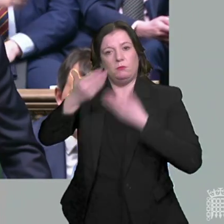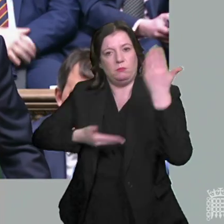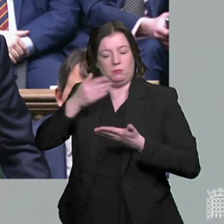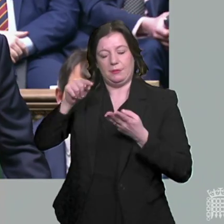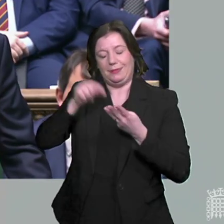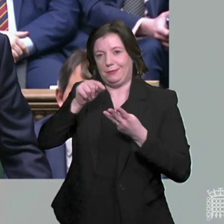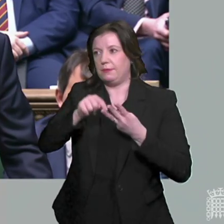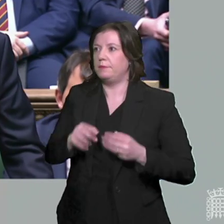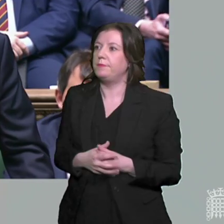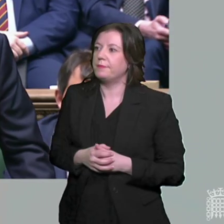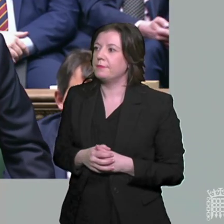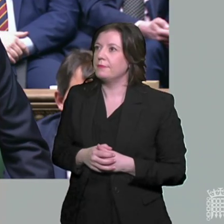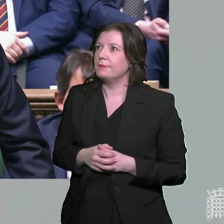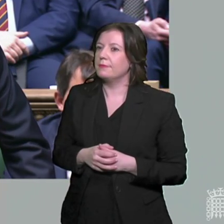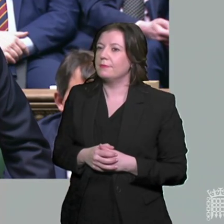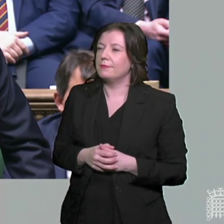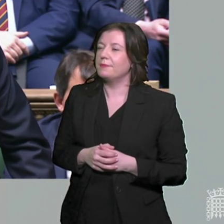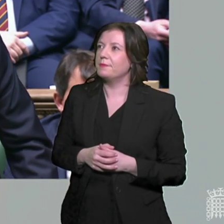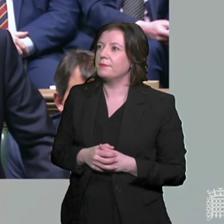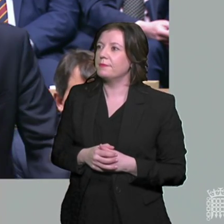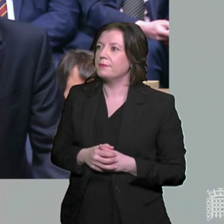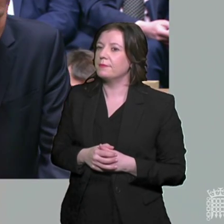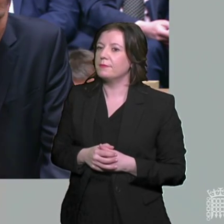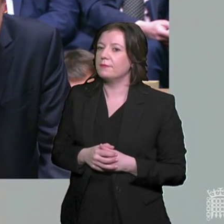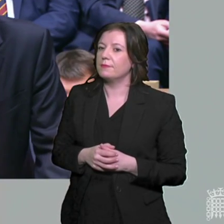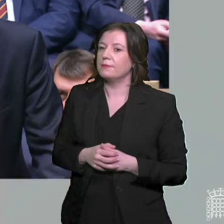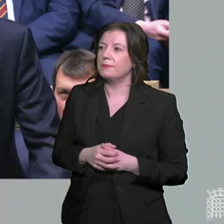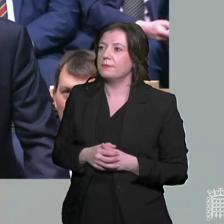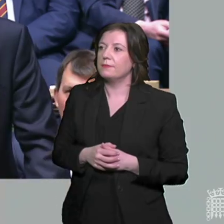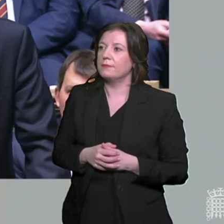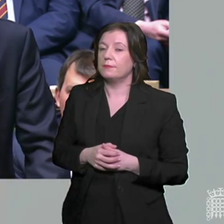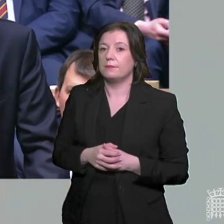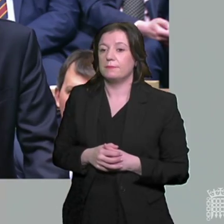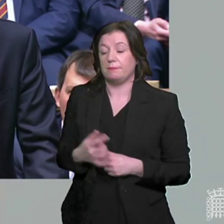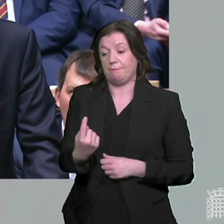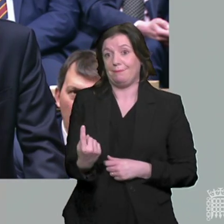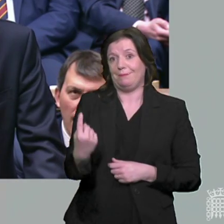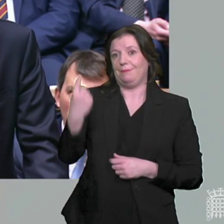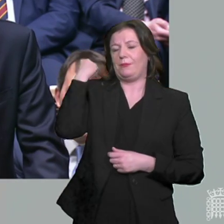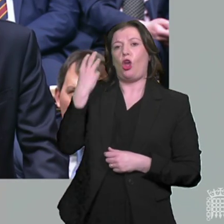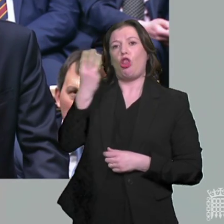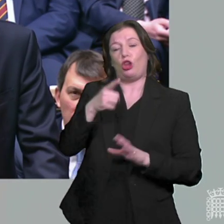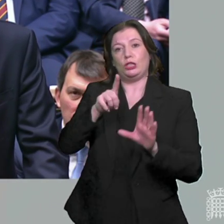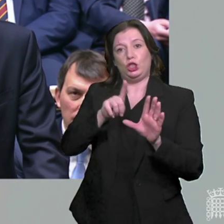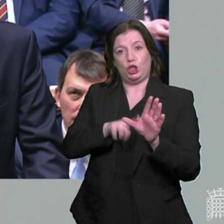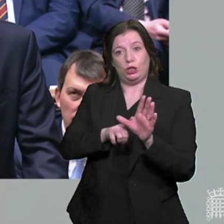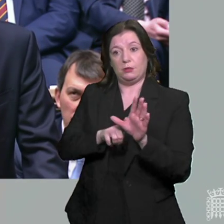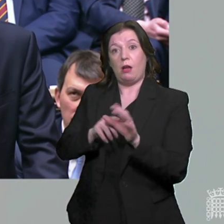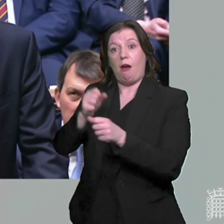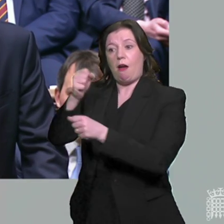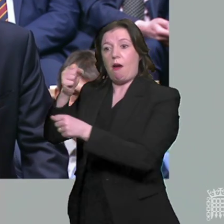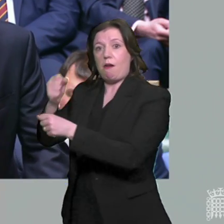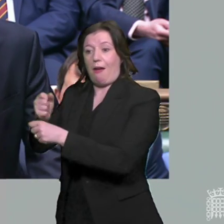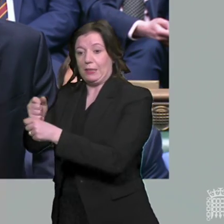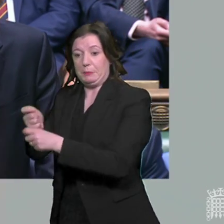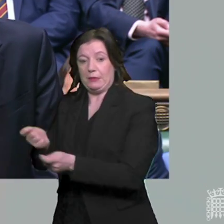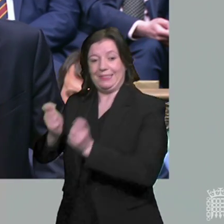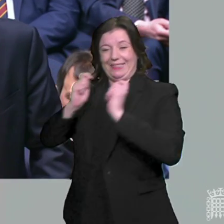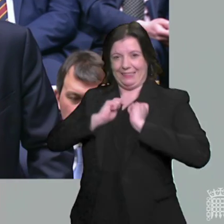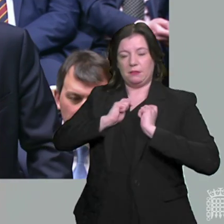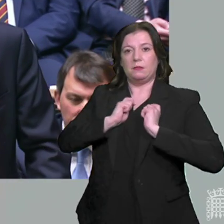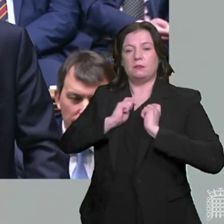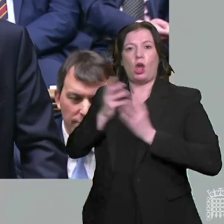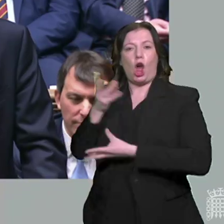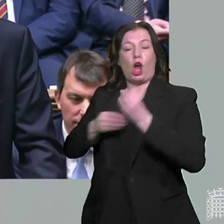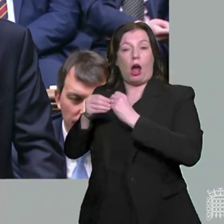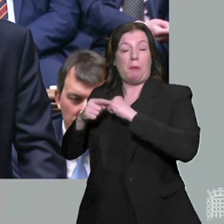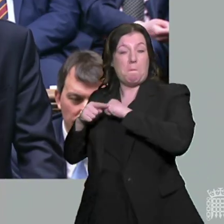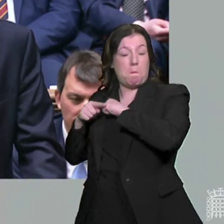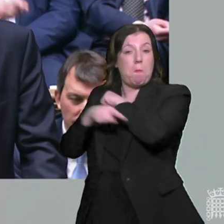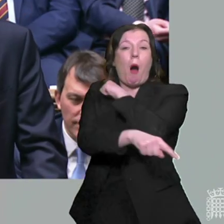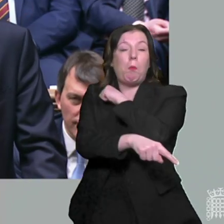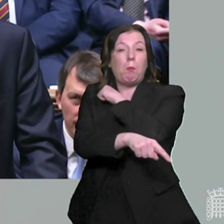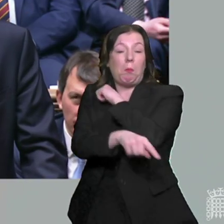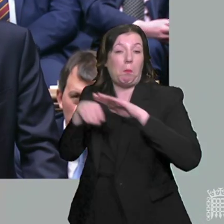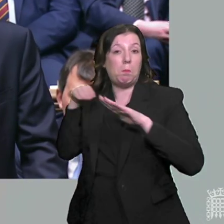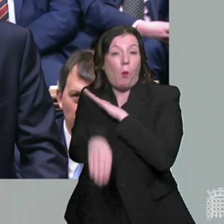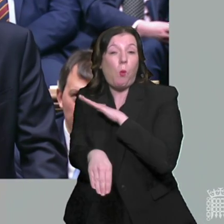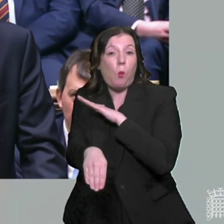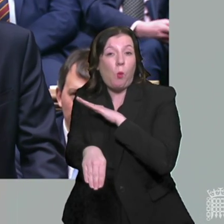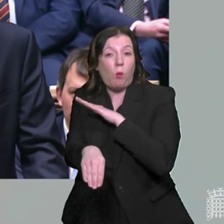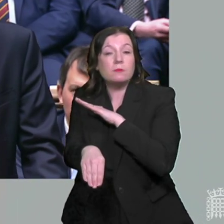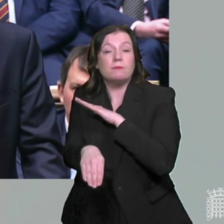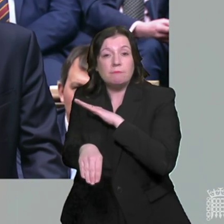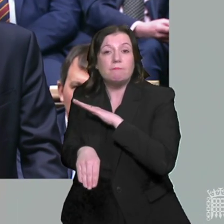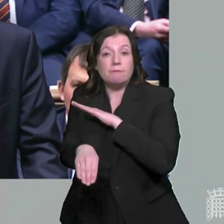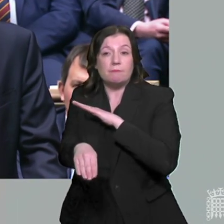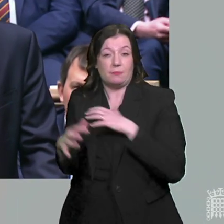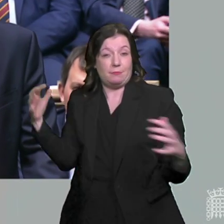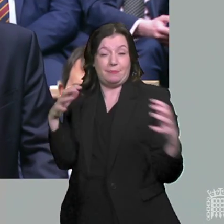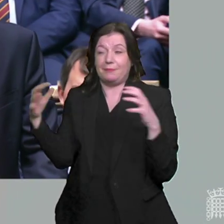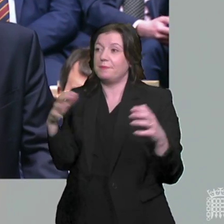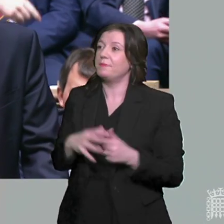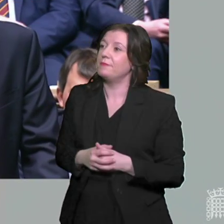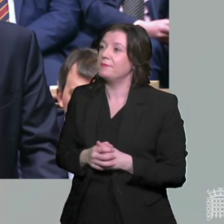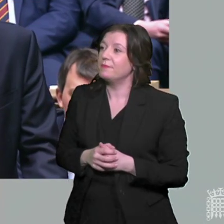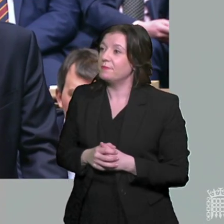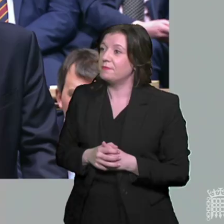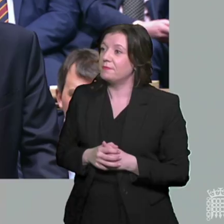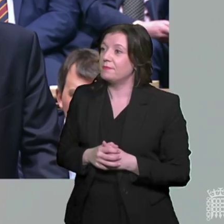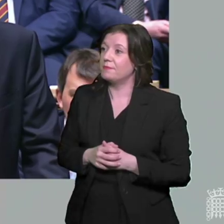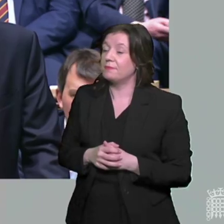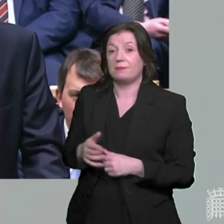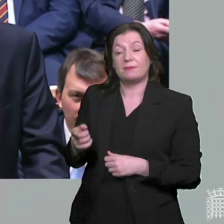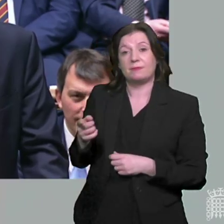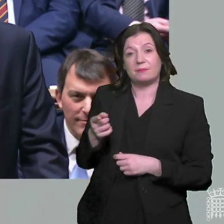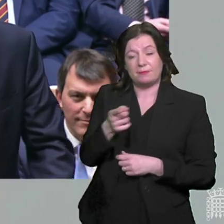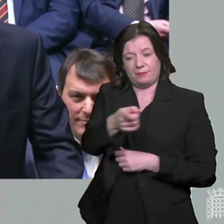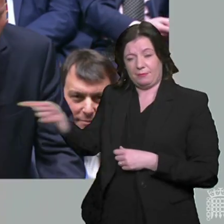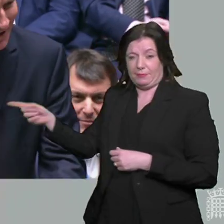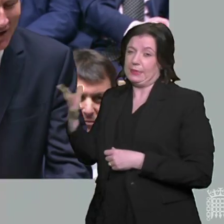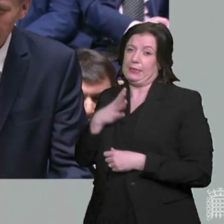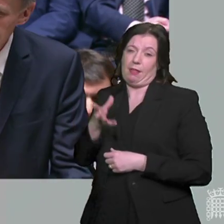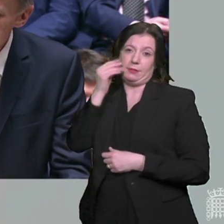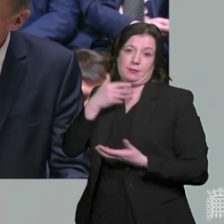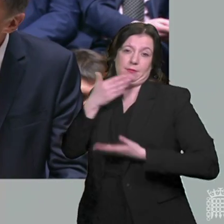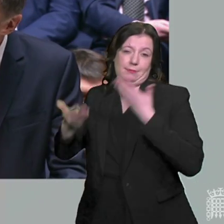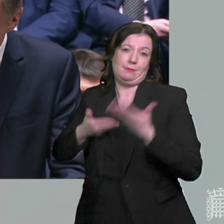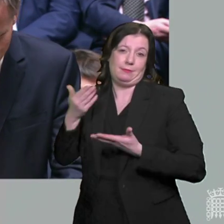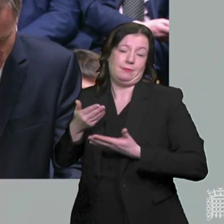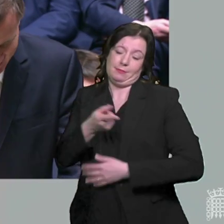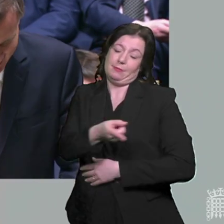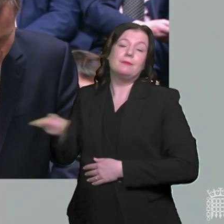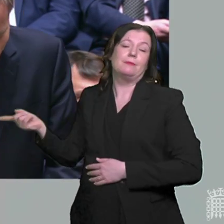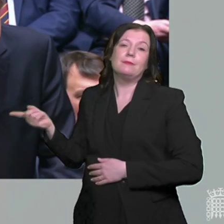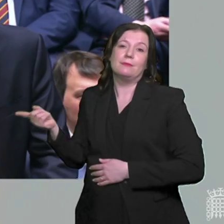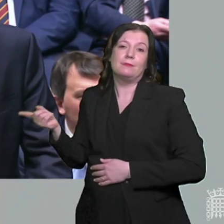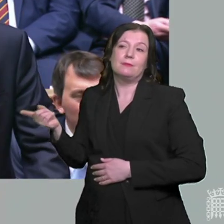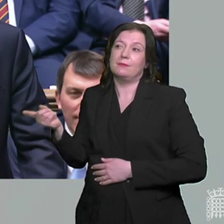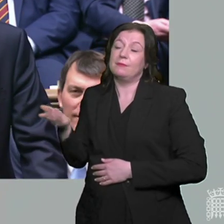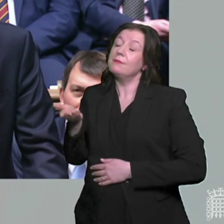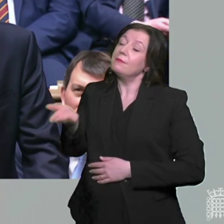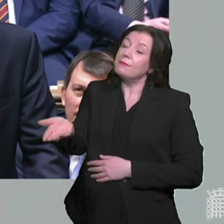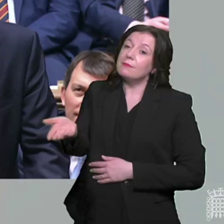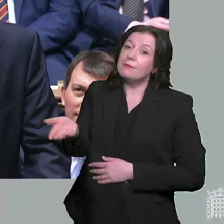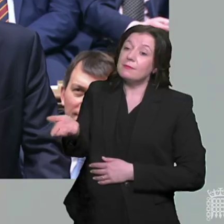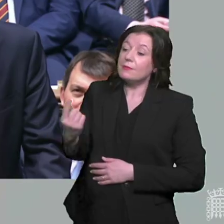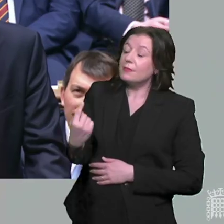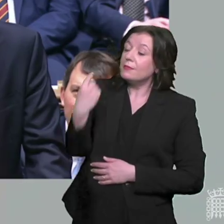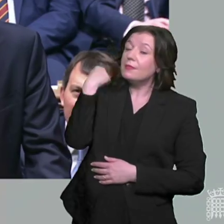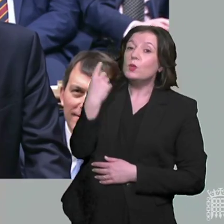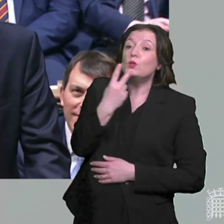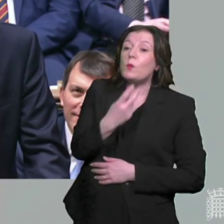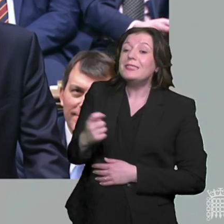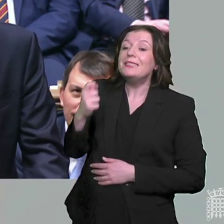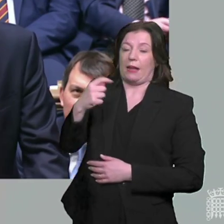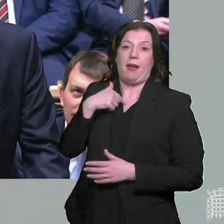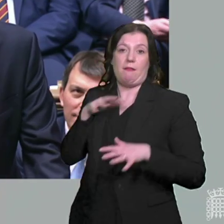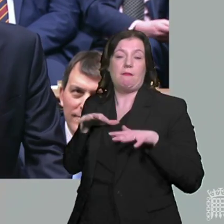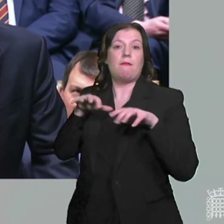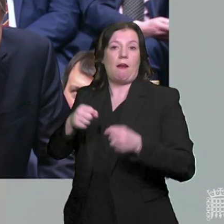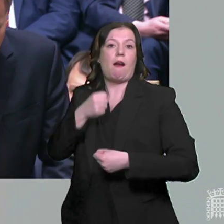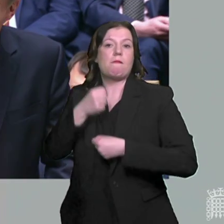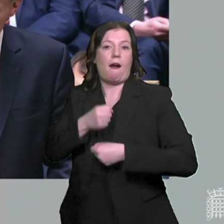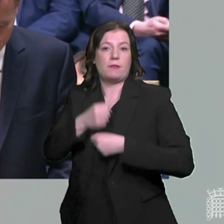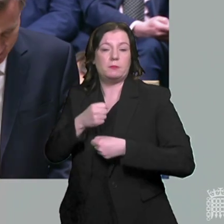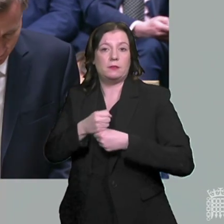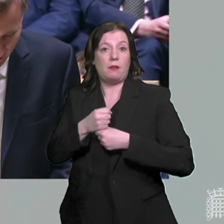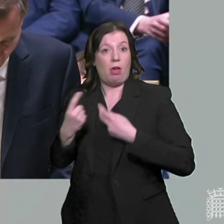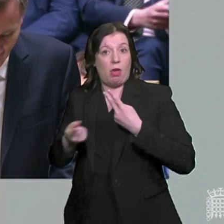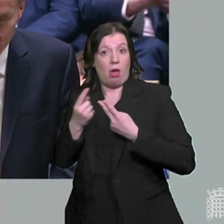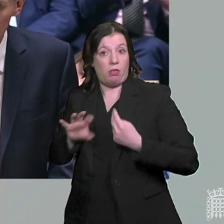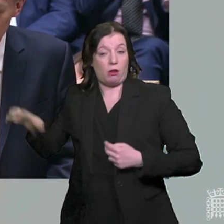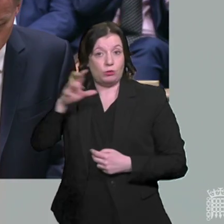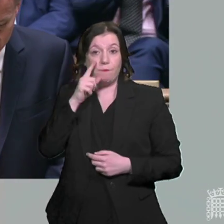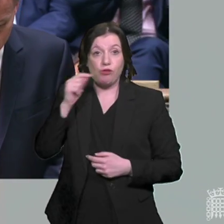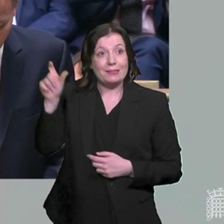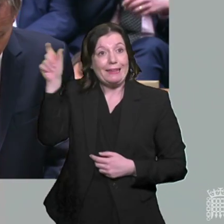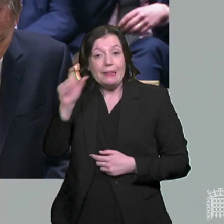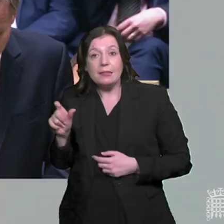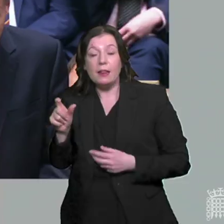Thirteen years ago, we inherited an economy that had crashed— Opposition Members might want to listen to this, because since 2010, we have grown more than major countries like France,